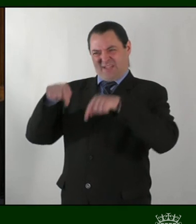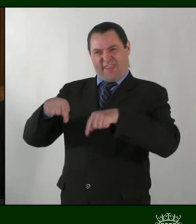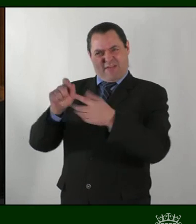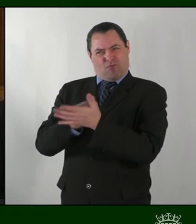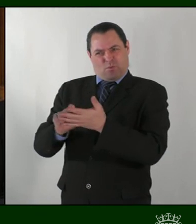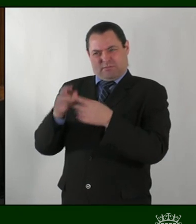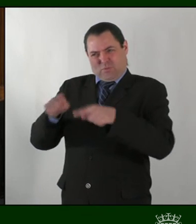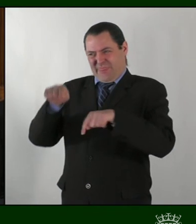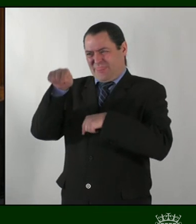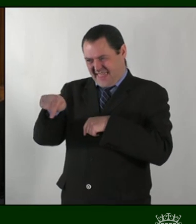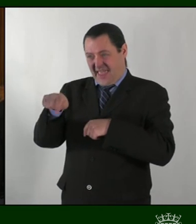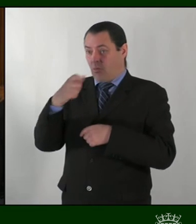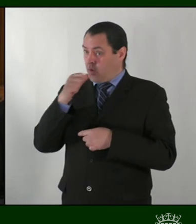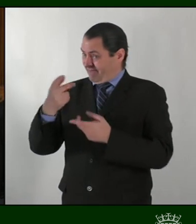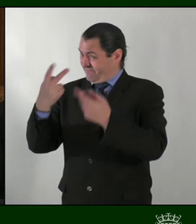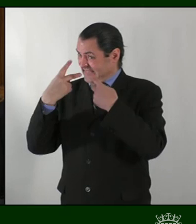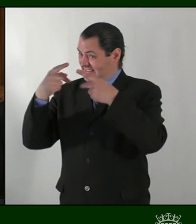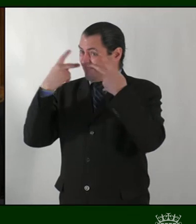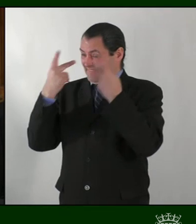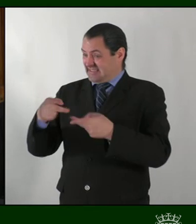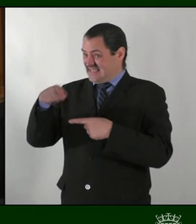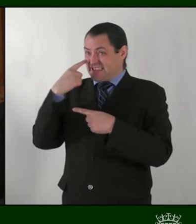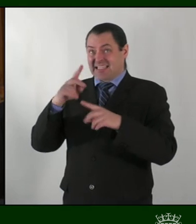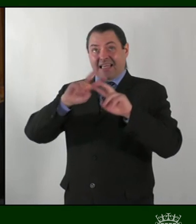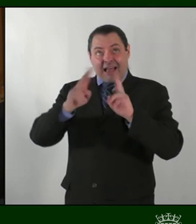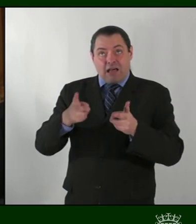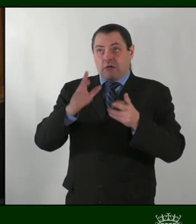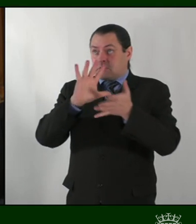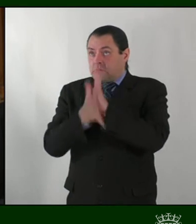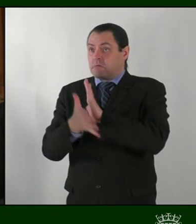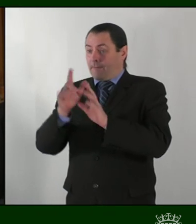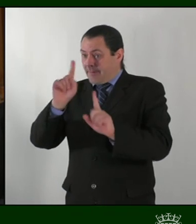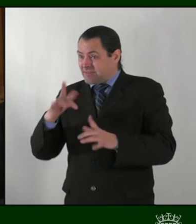Will he see for himself the terrible damage done to people’s homes, lives and businesses?